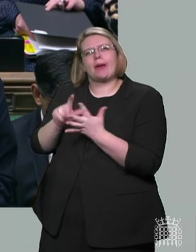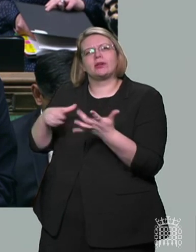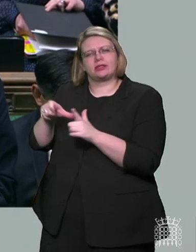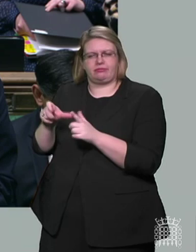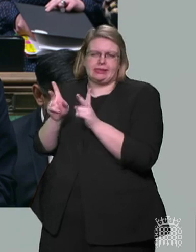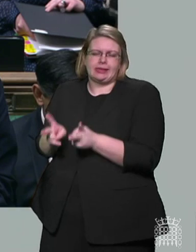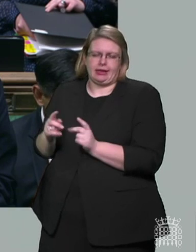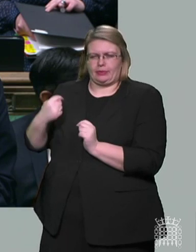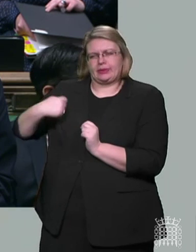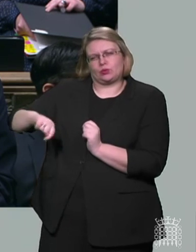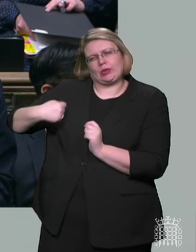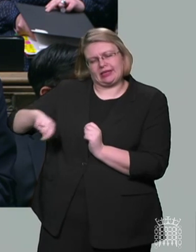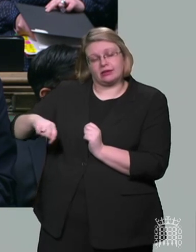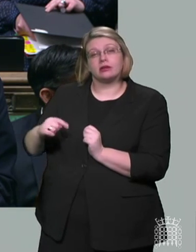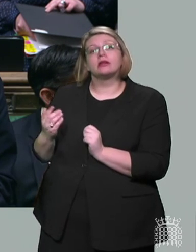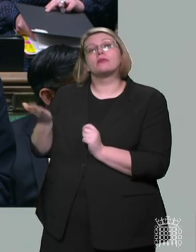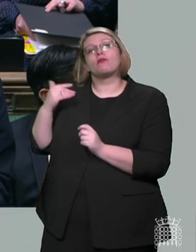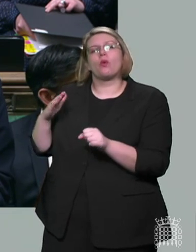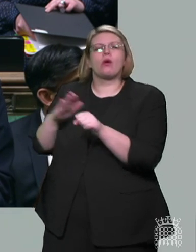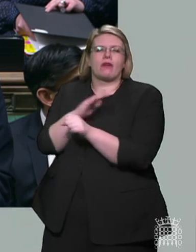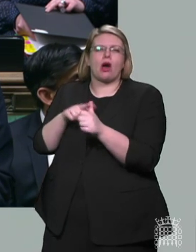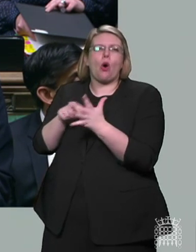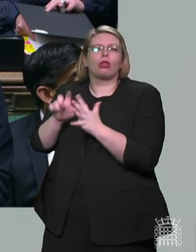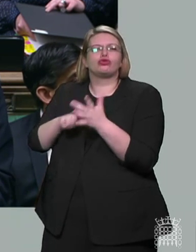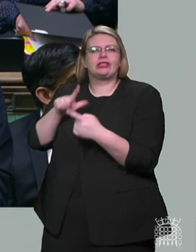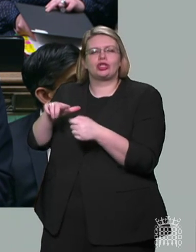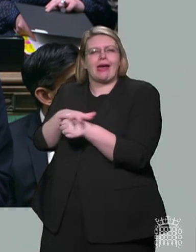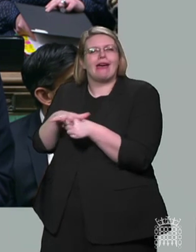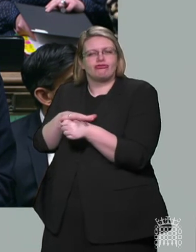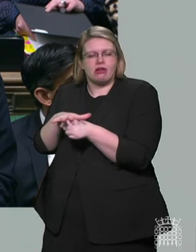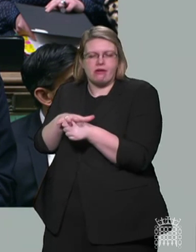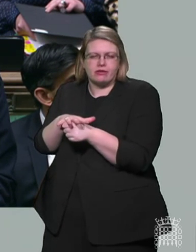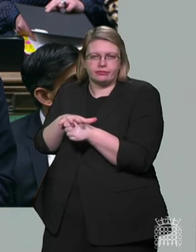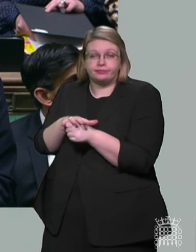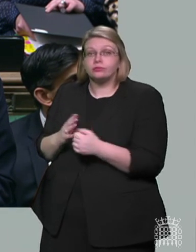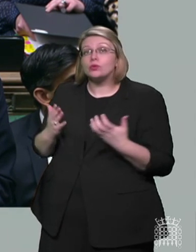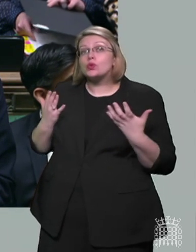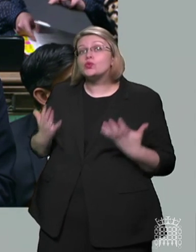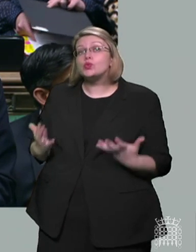He served as the MP for Aldridge-Brownhills for 36 years.